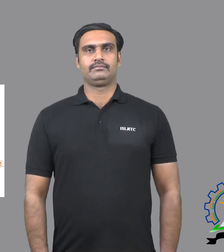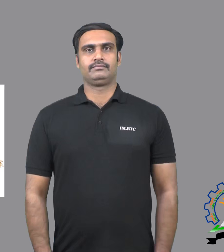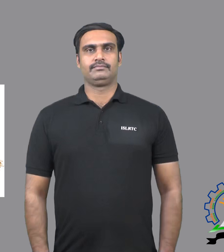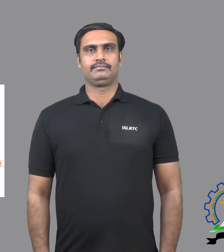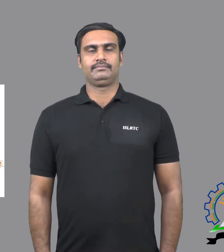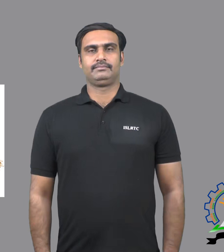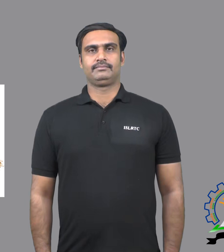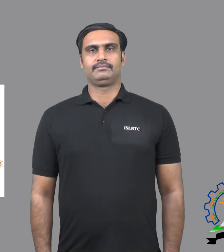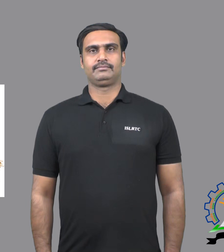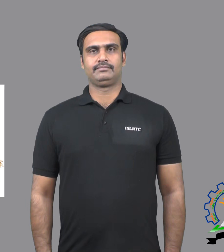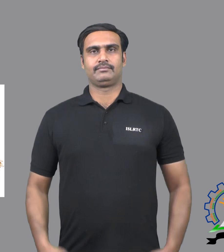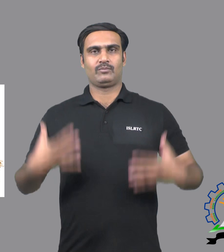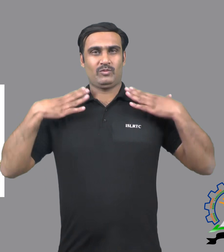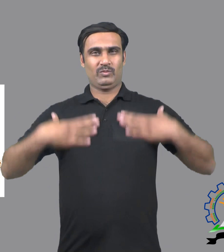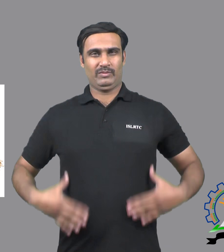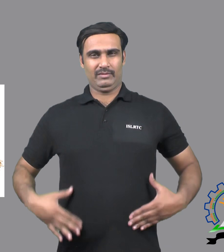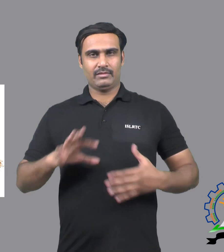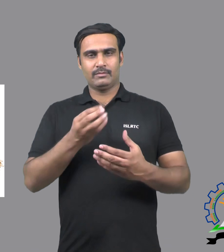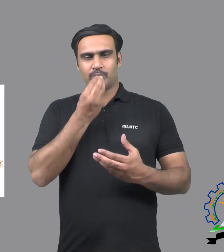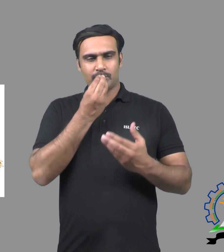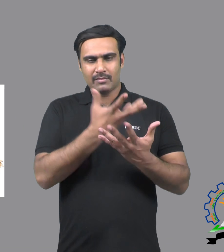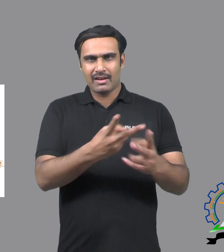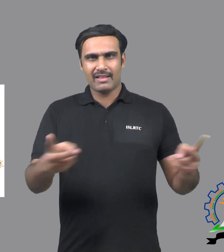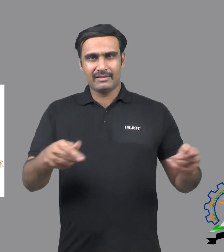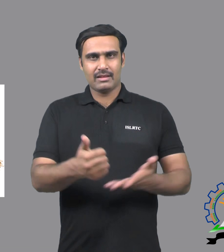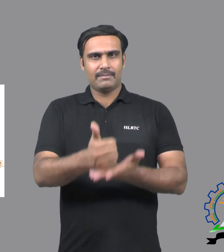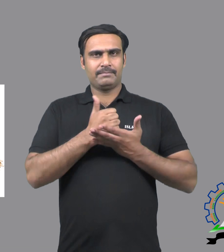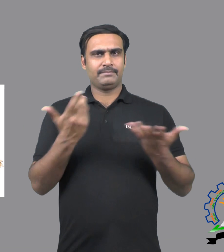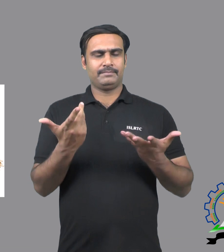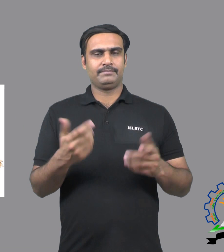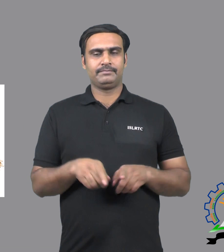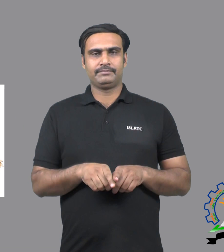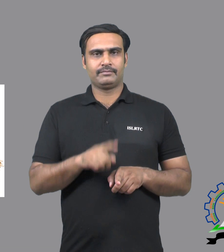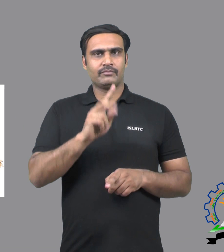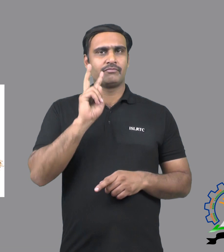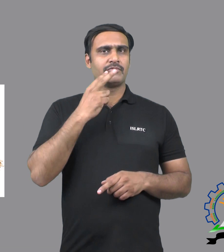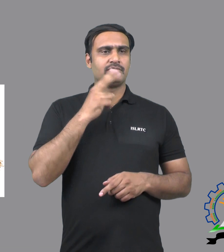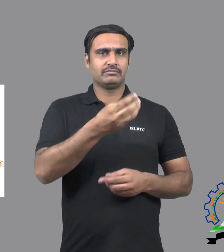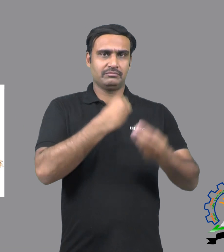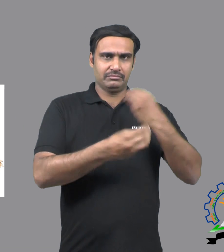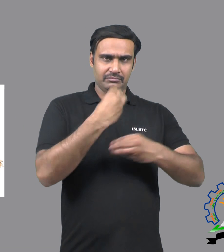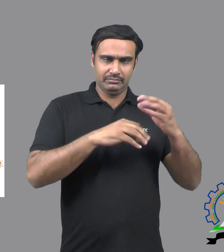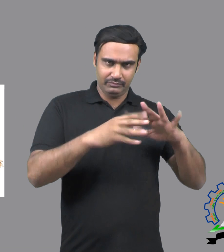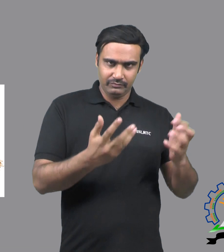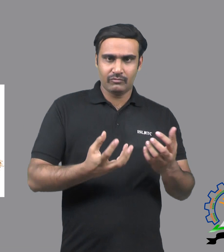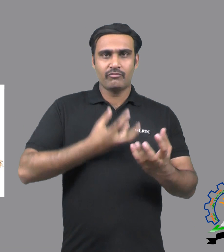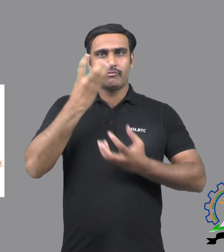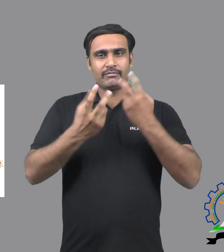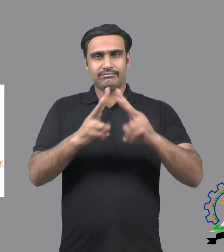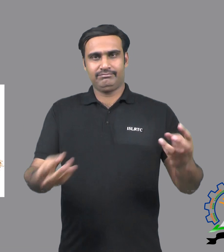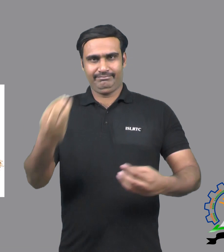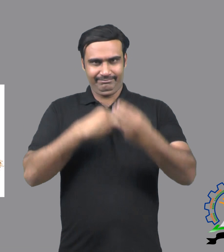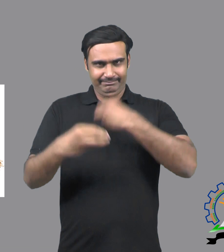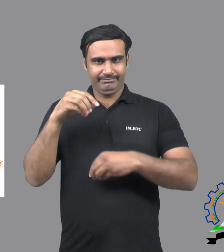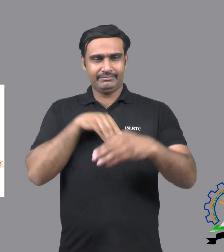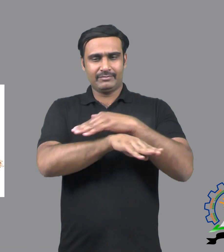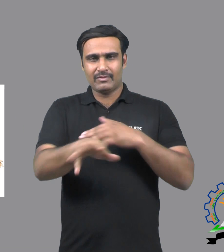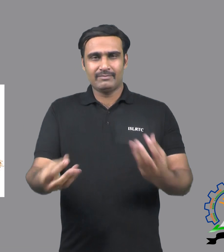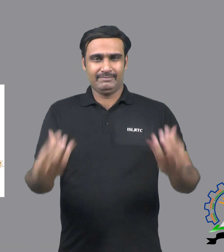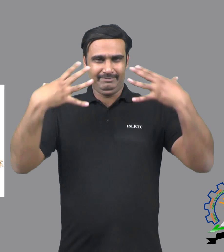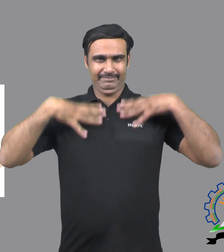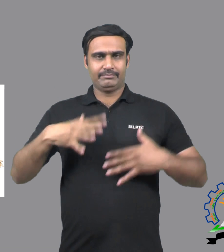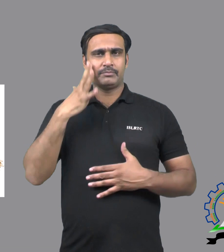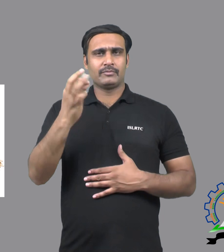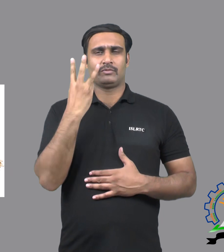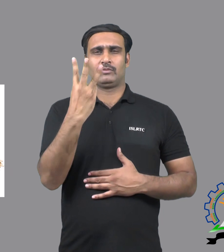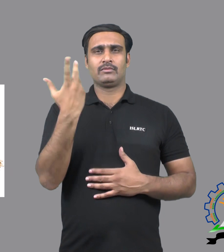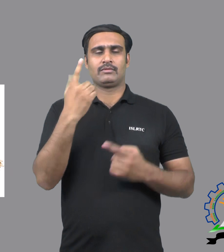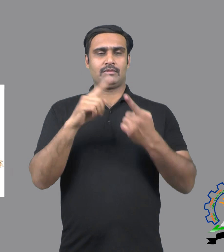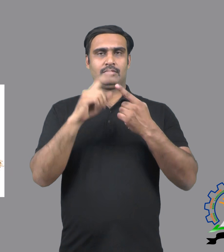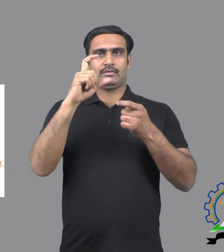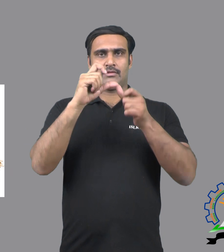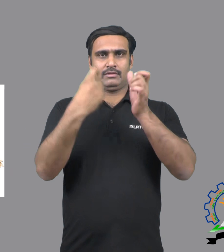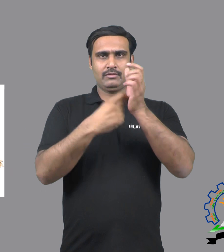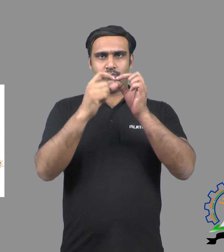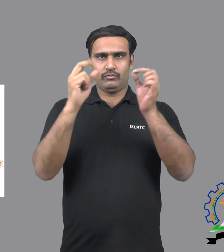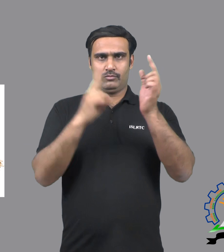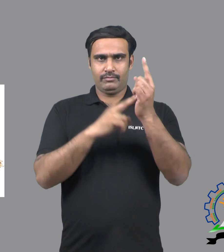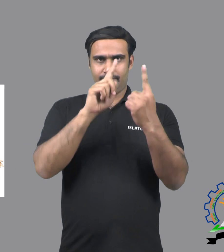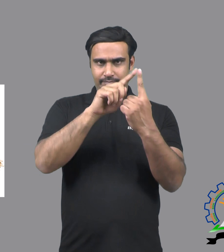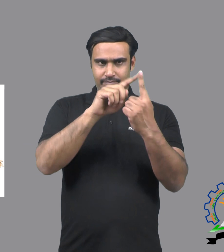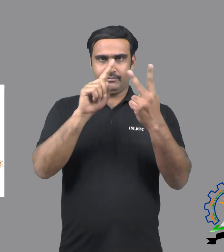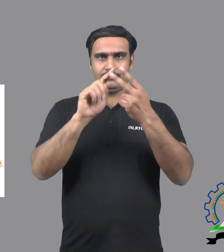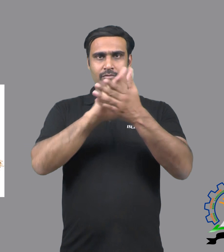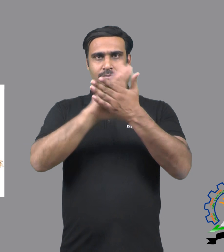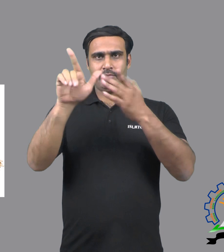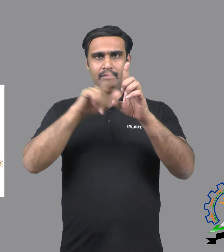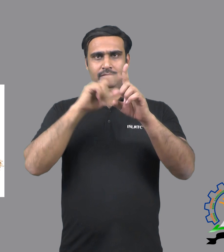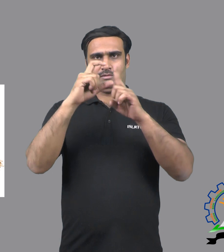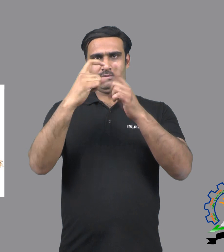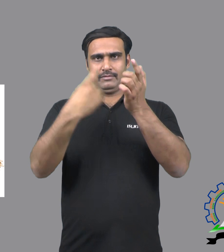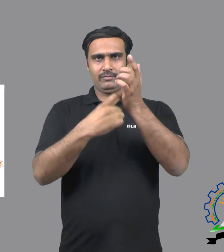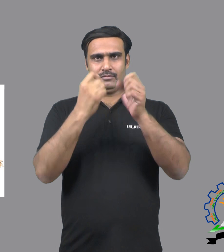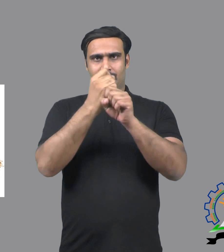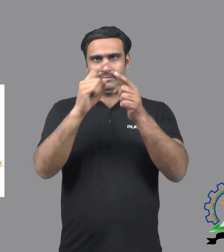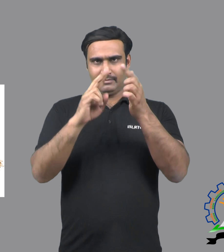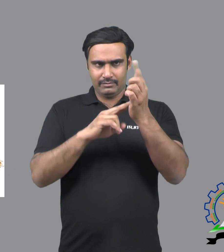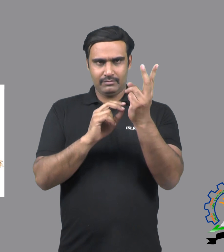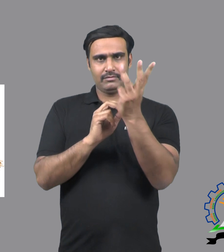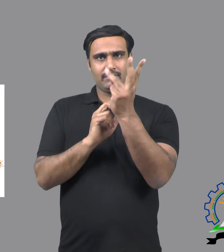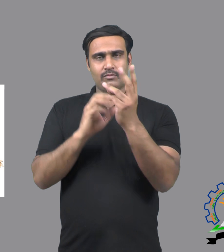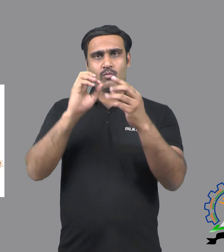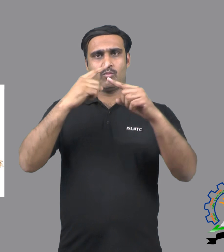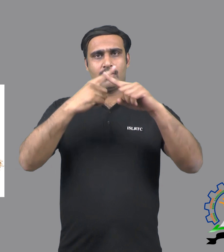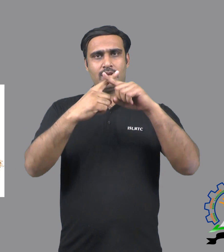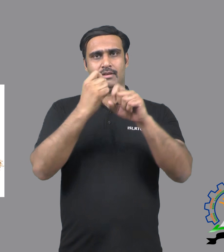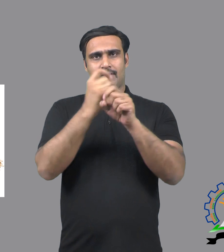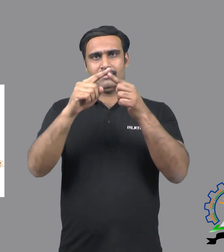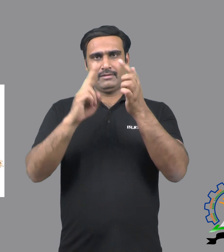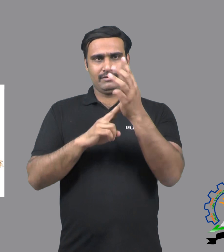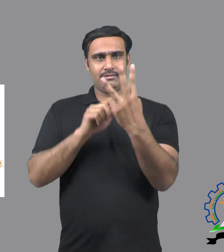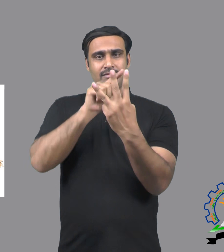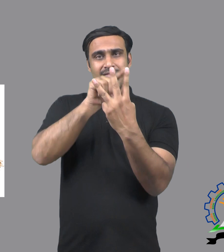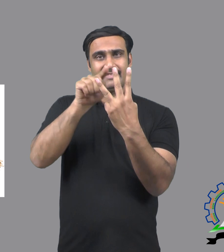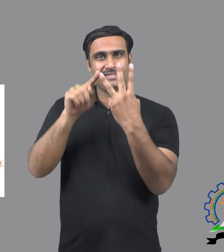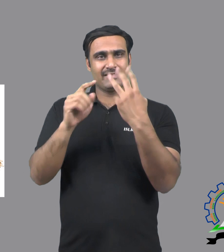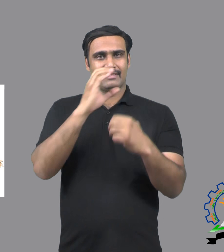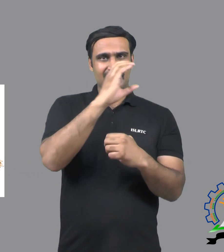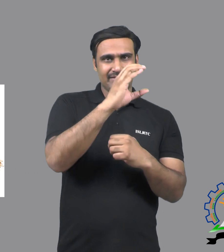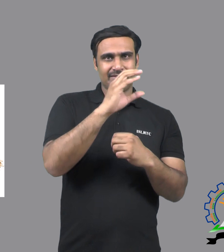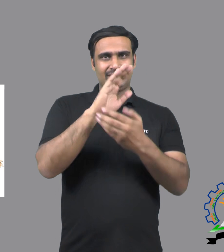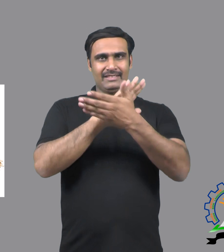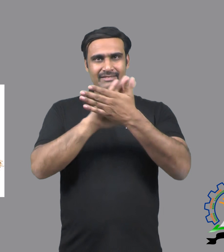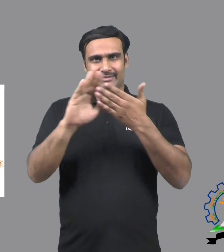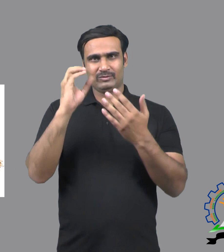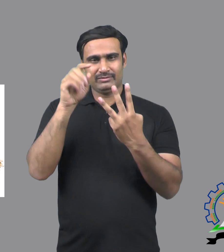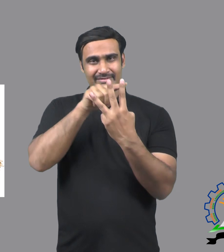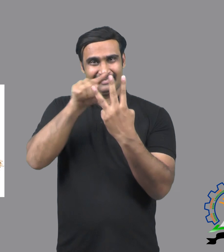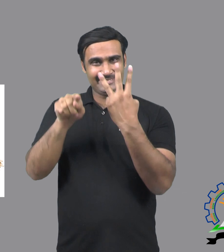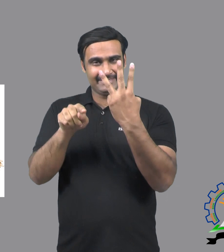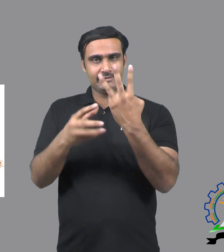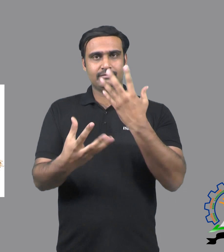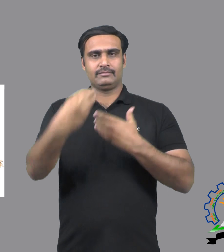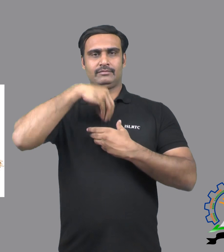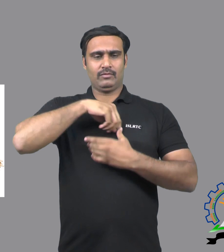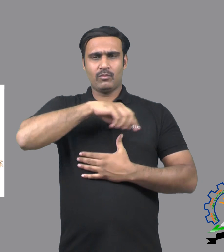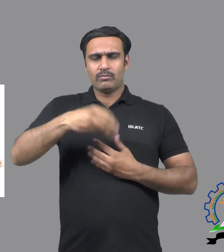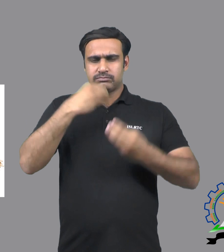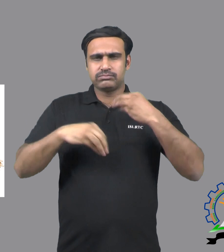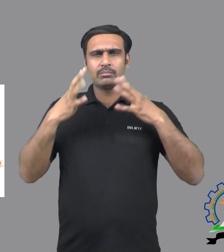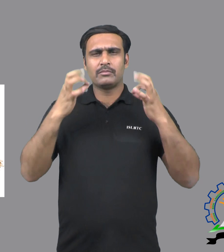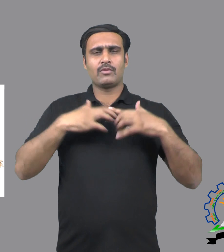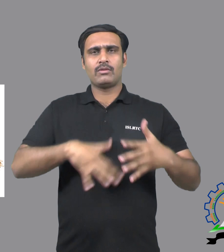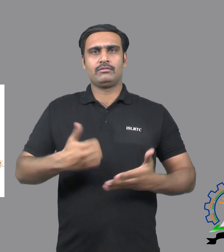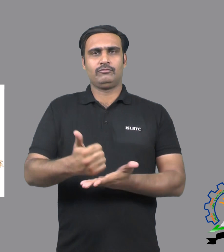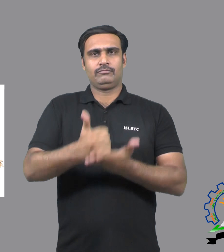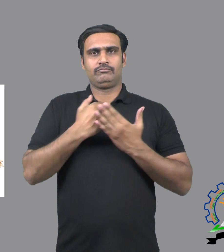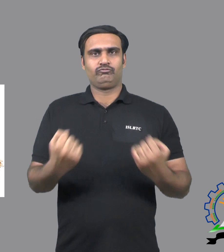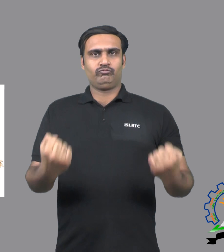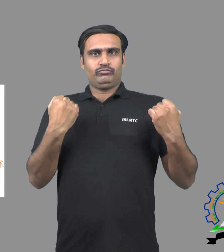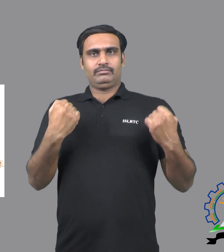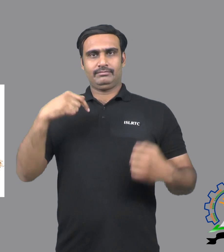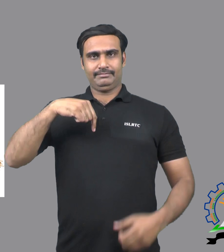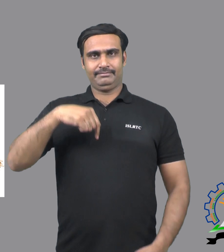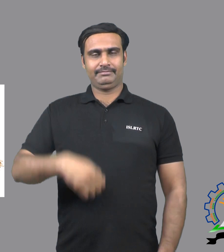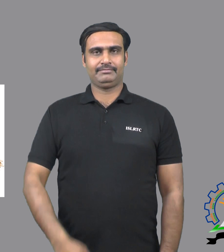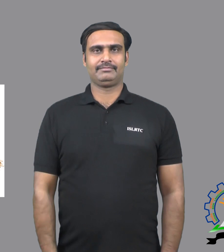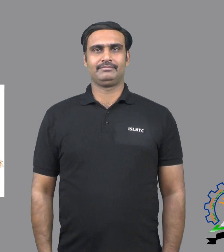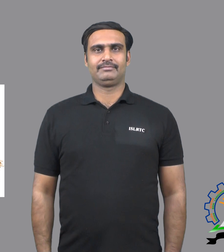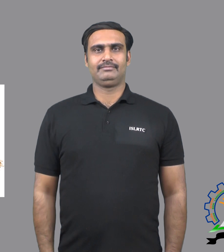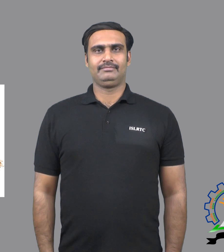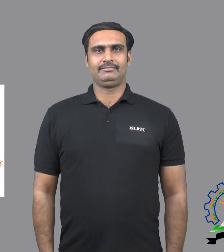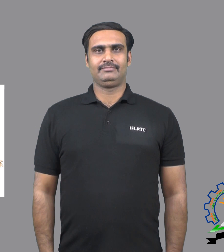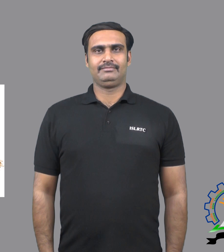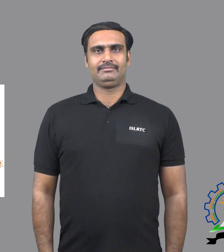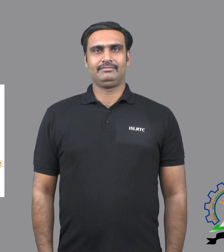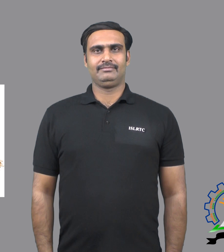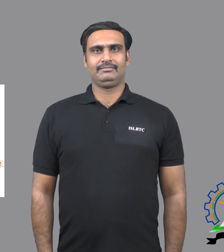Carbohydrates